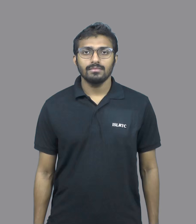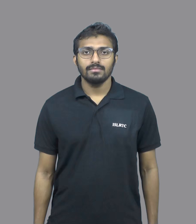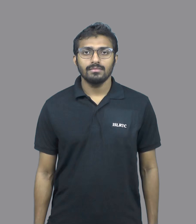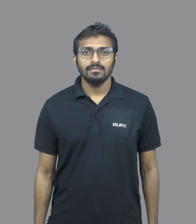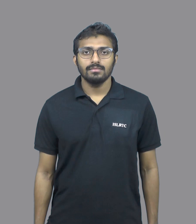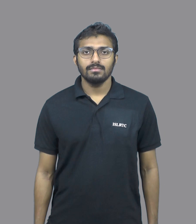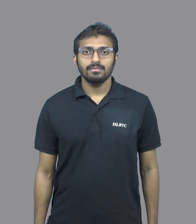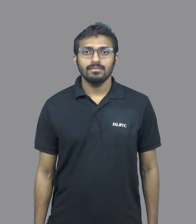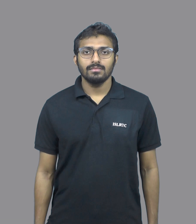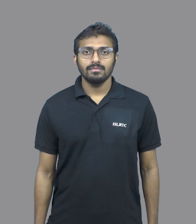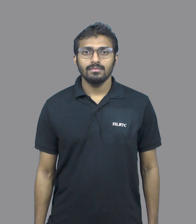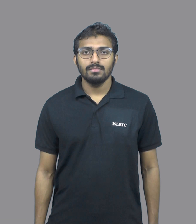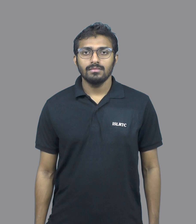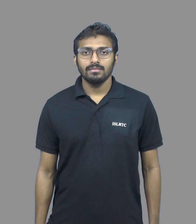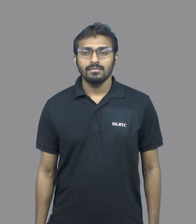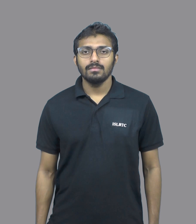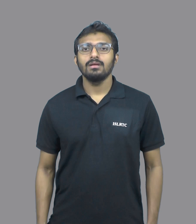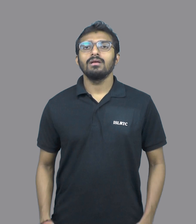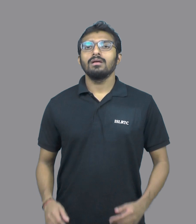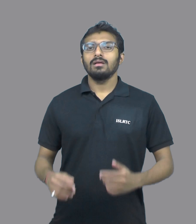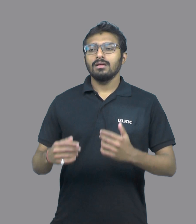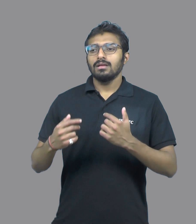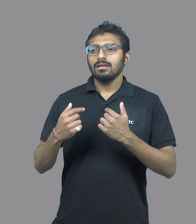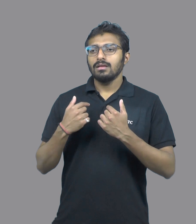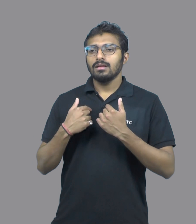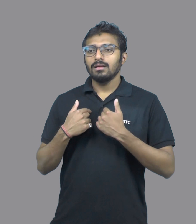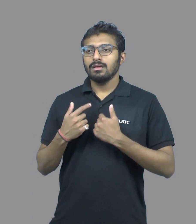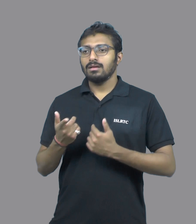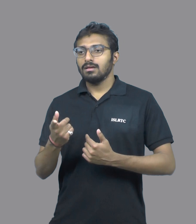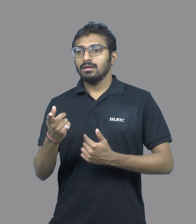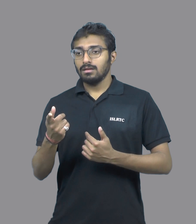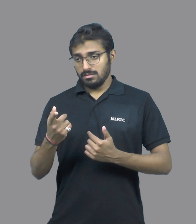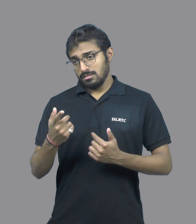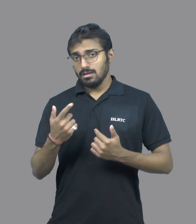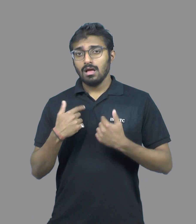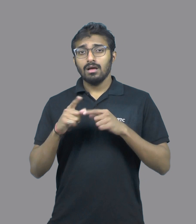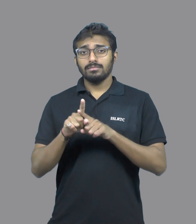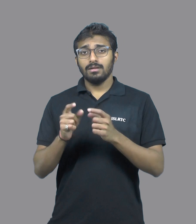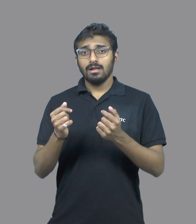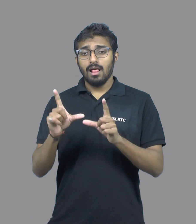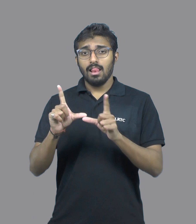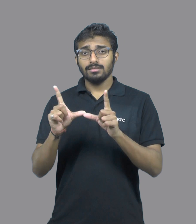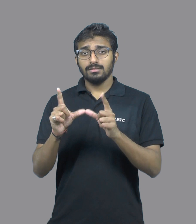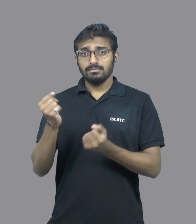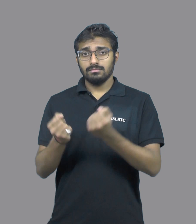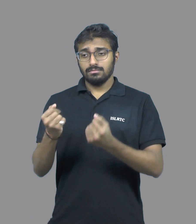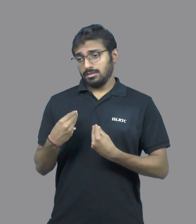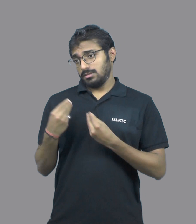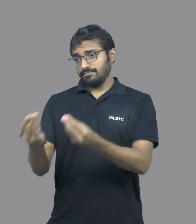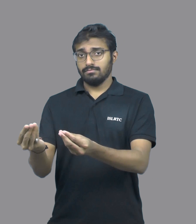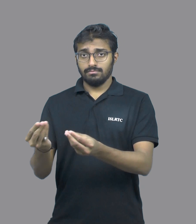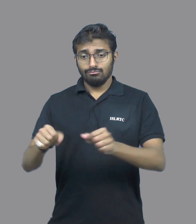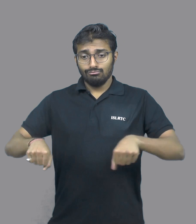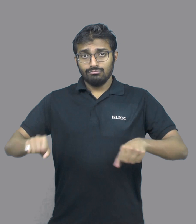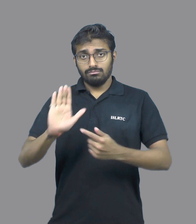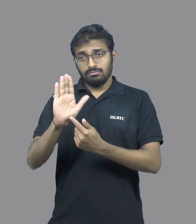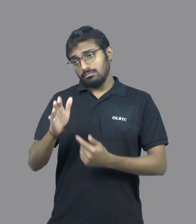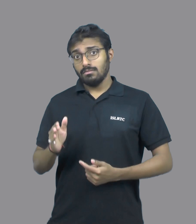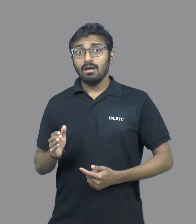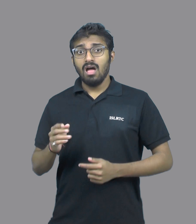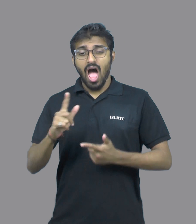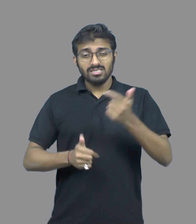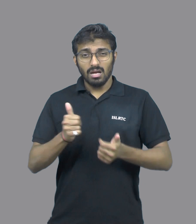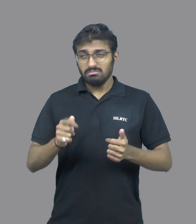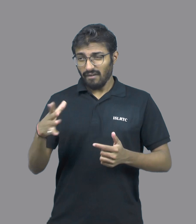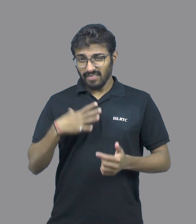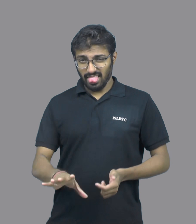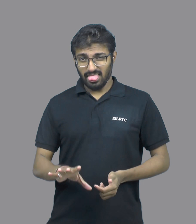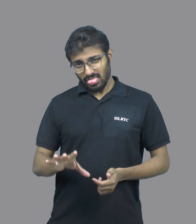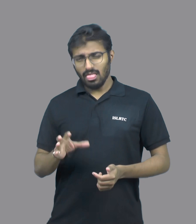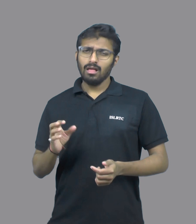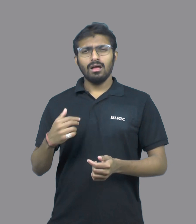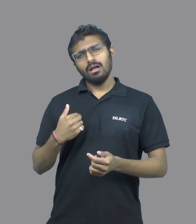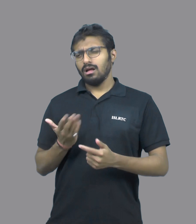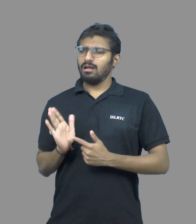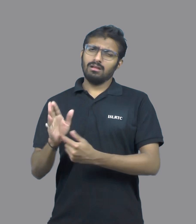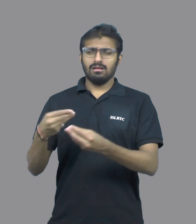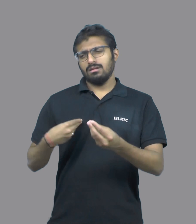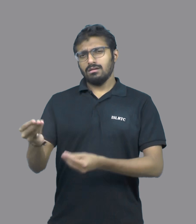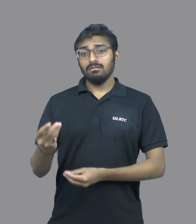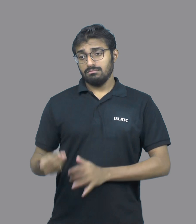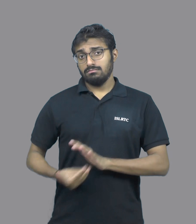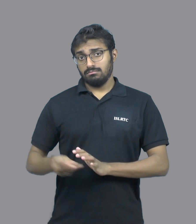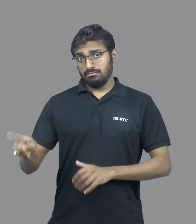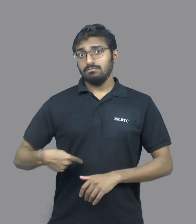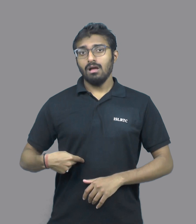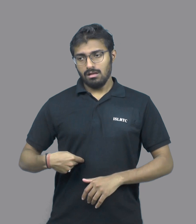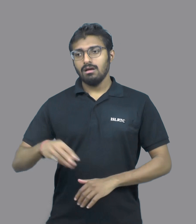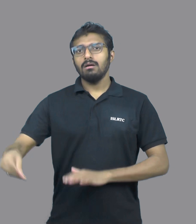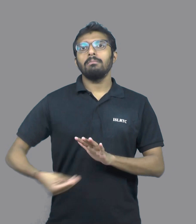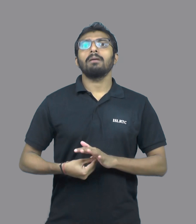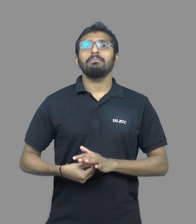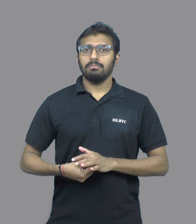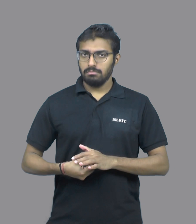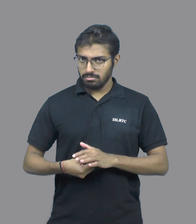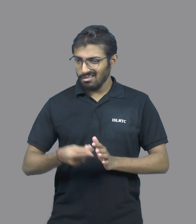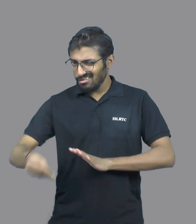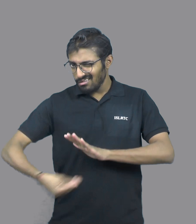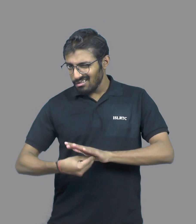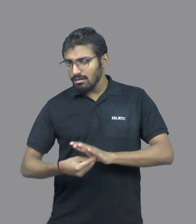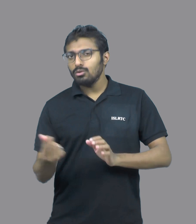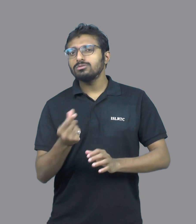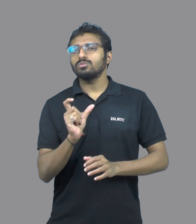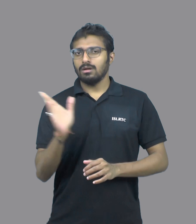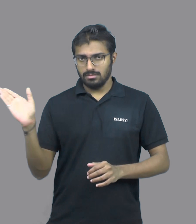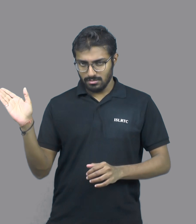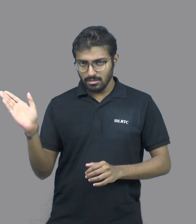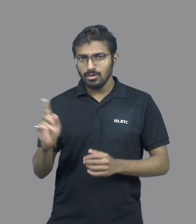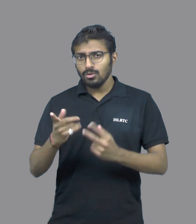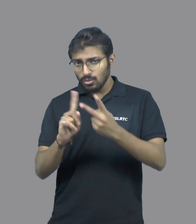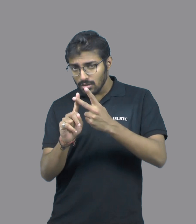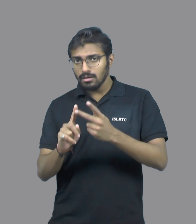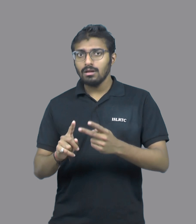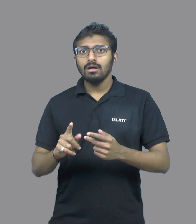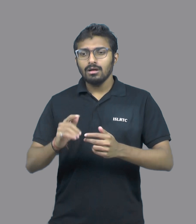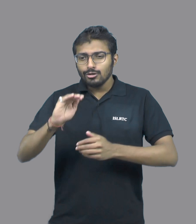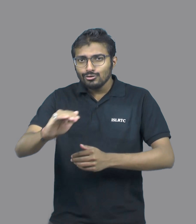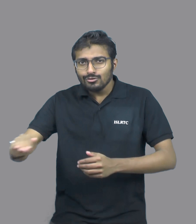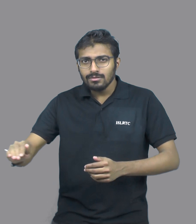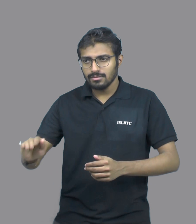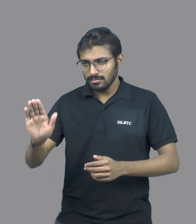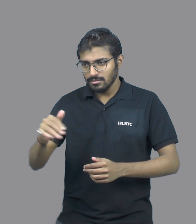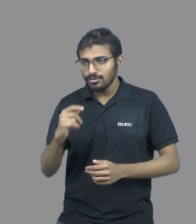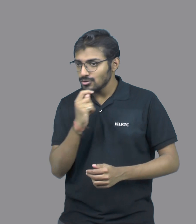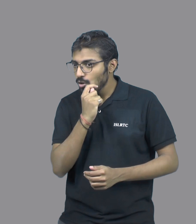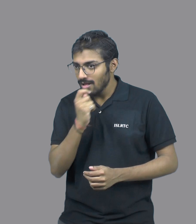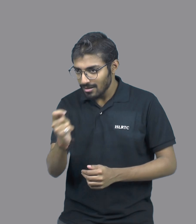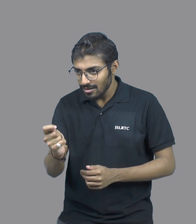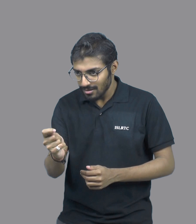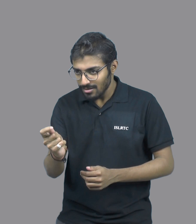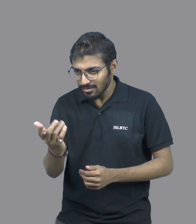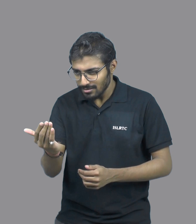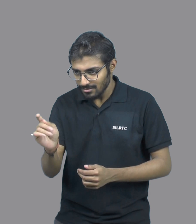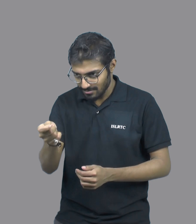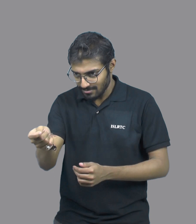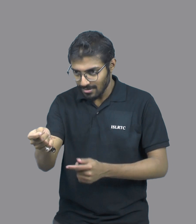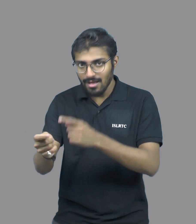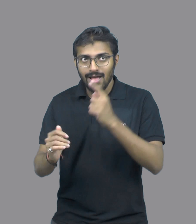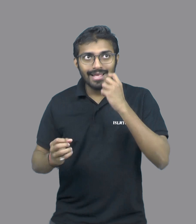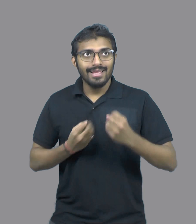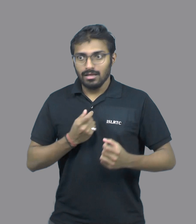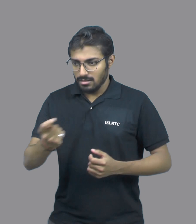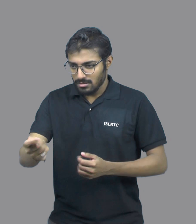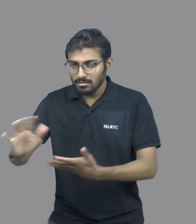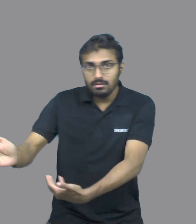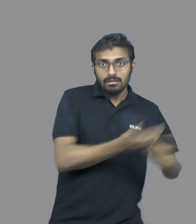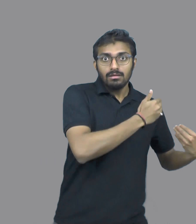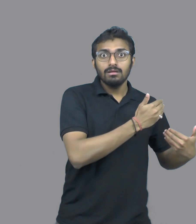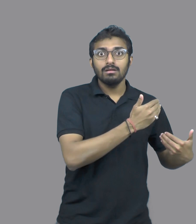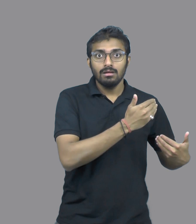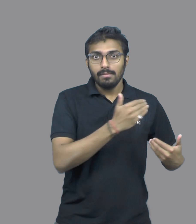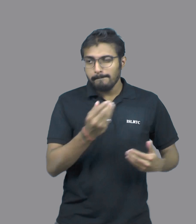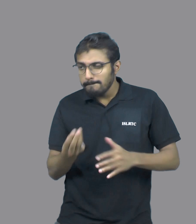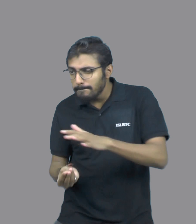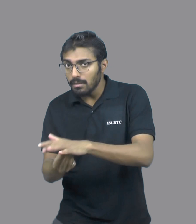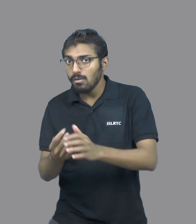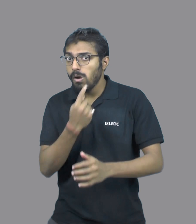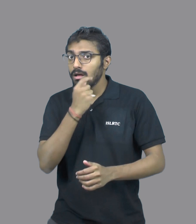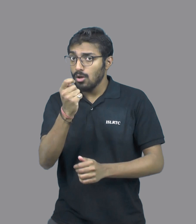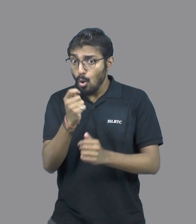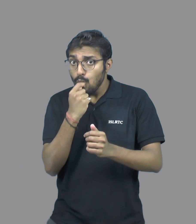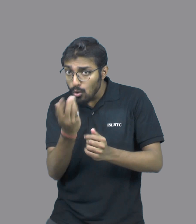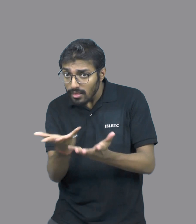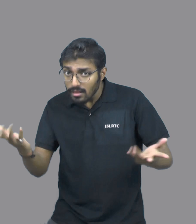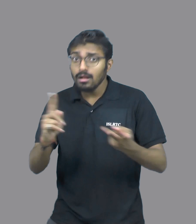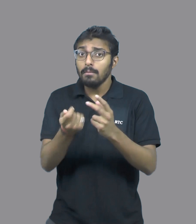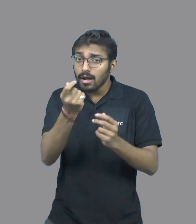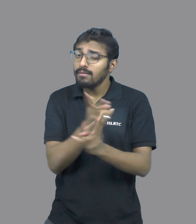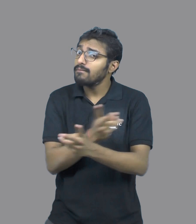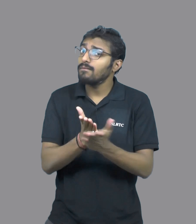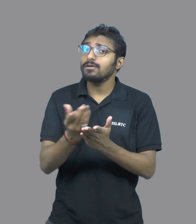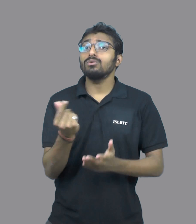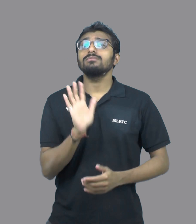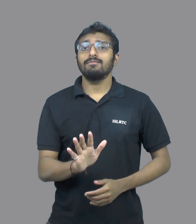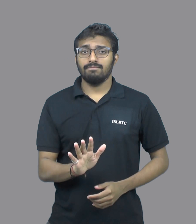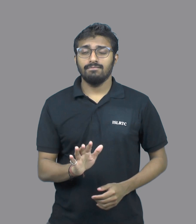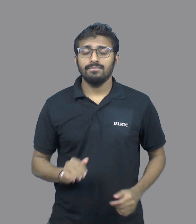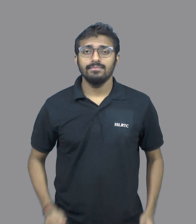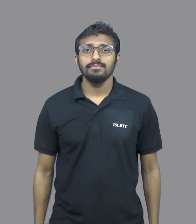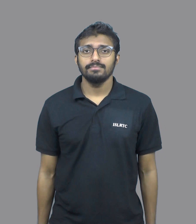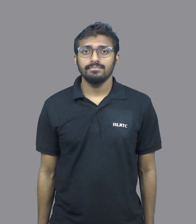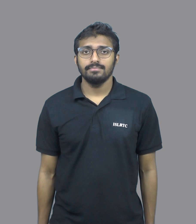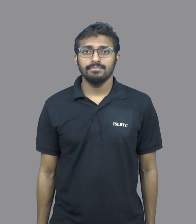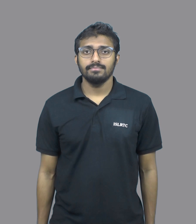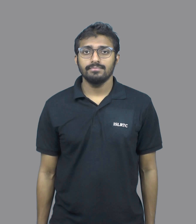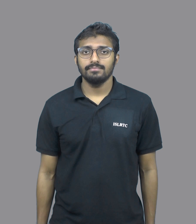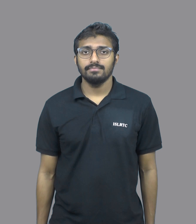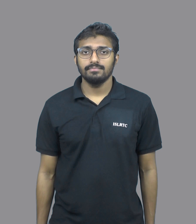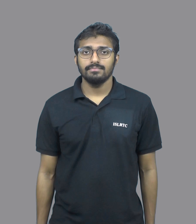Bribe